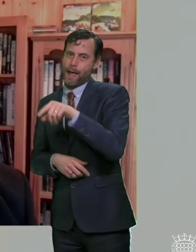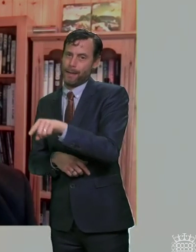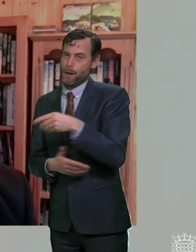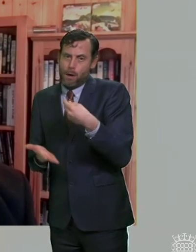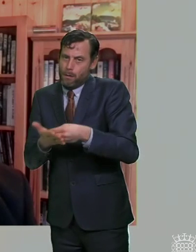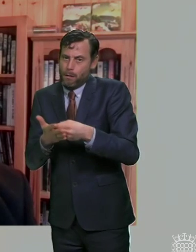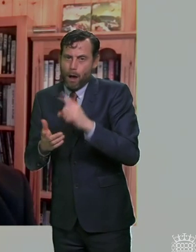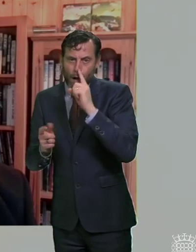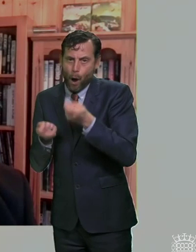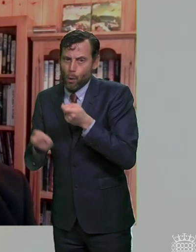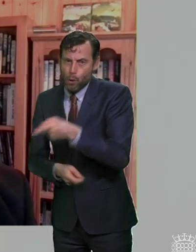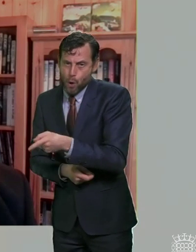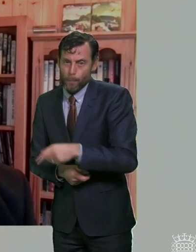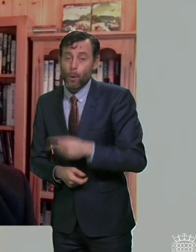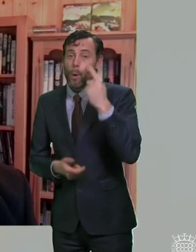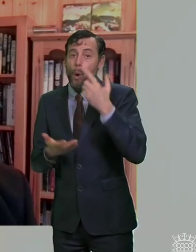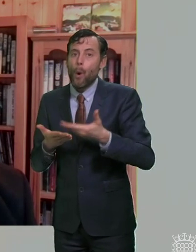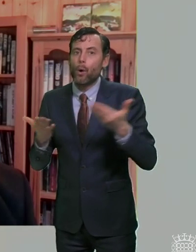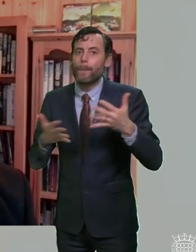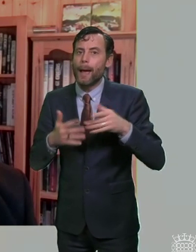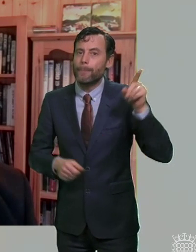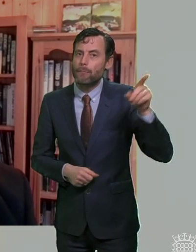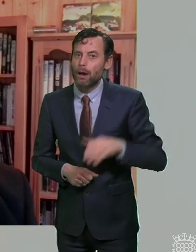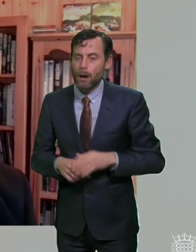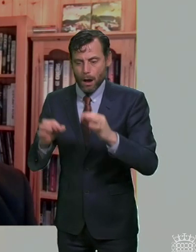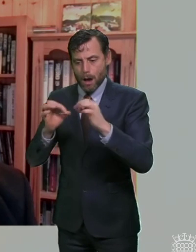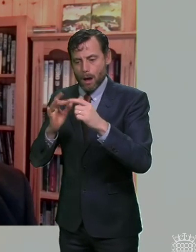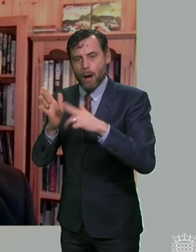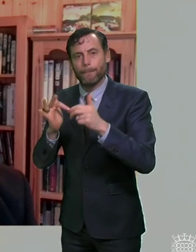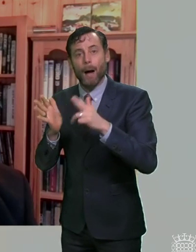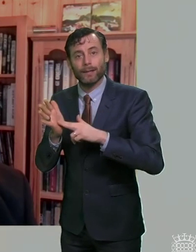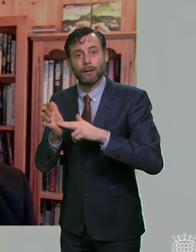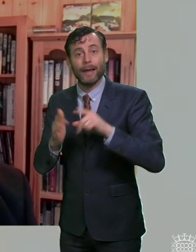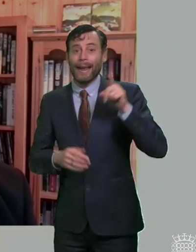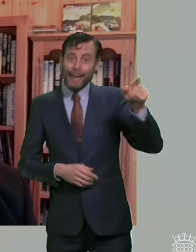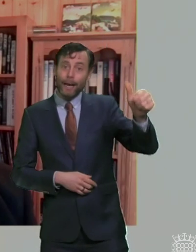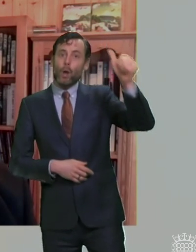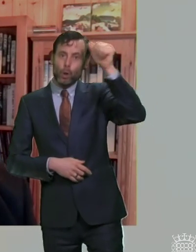In contrast, in the United States, President Biden understands what is needed.